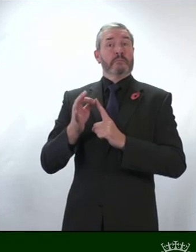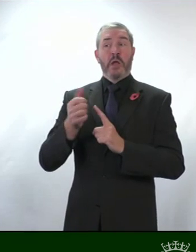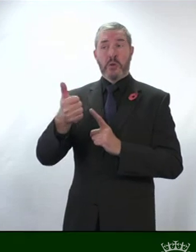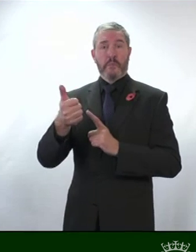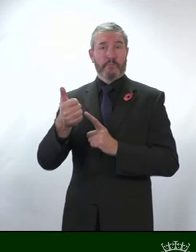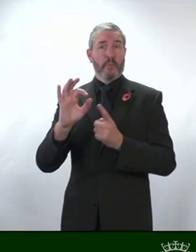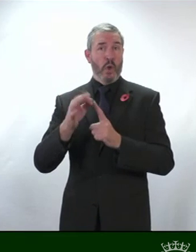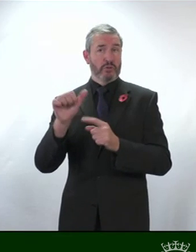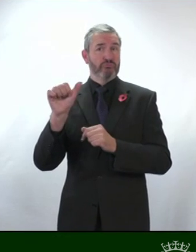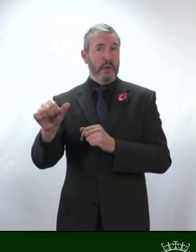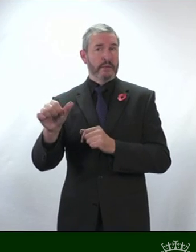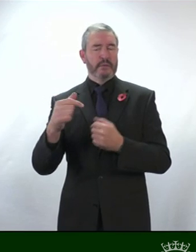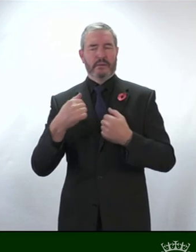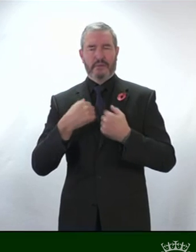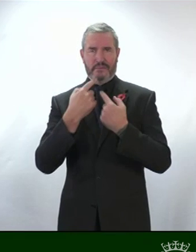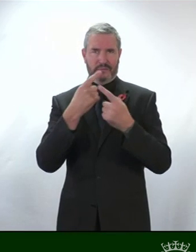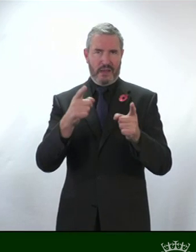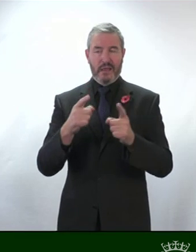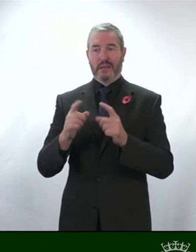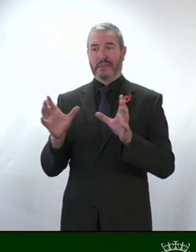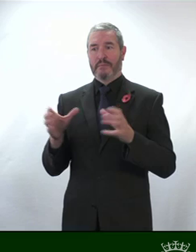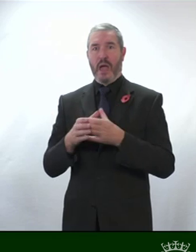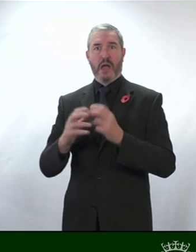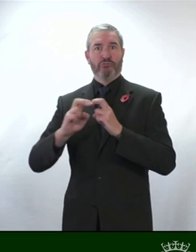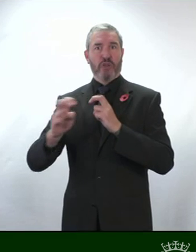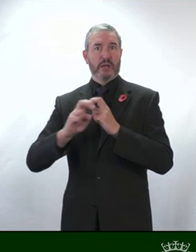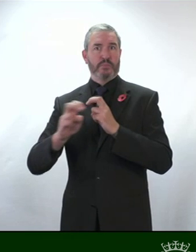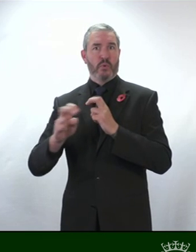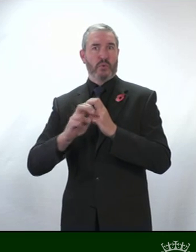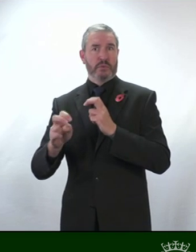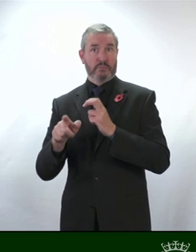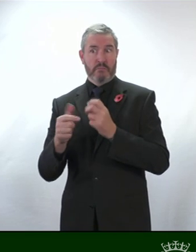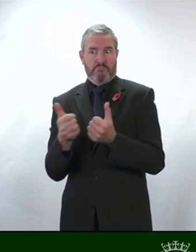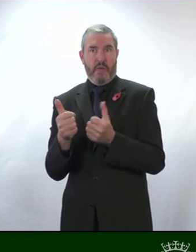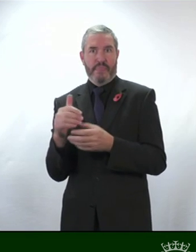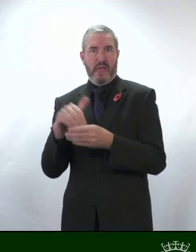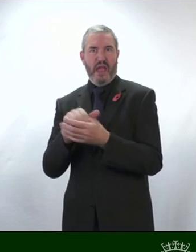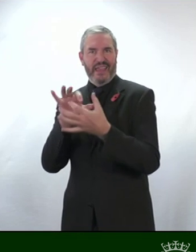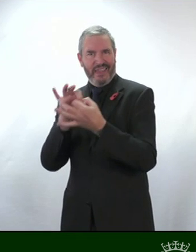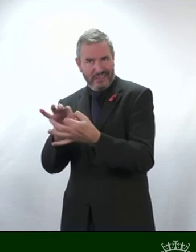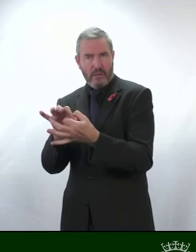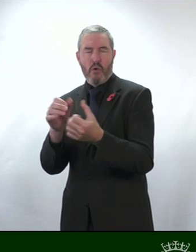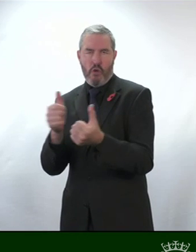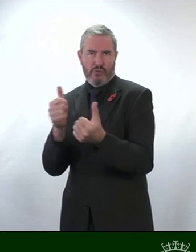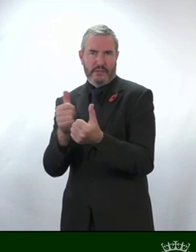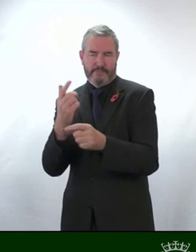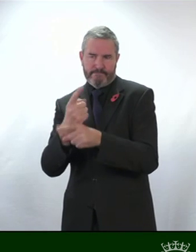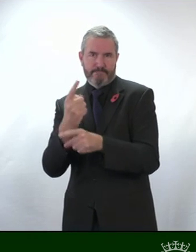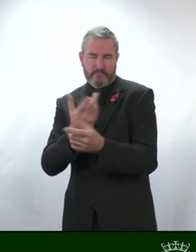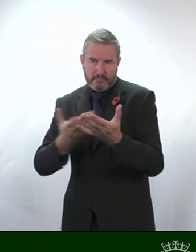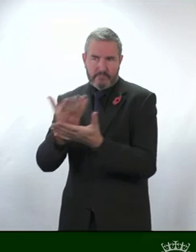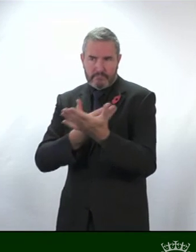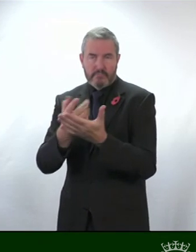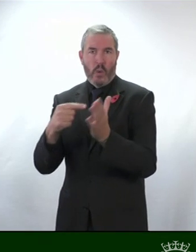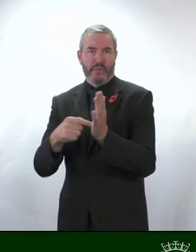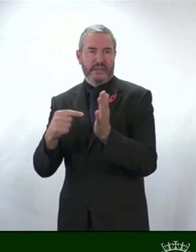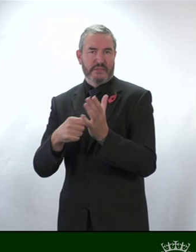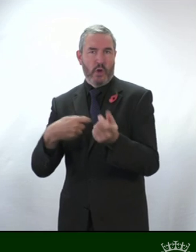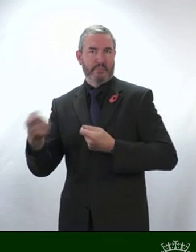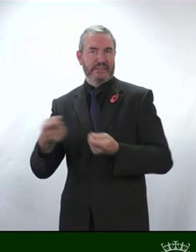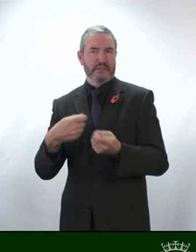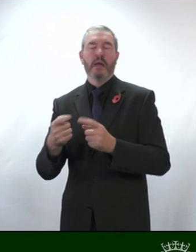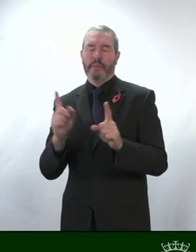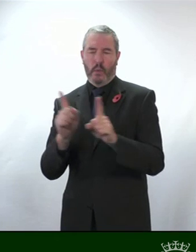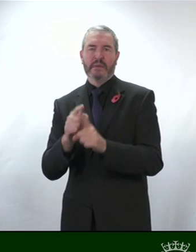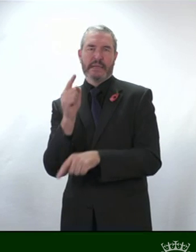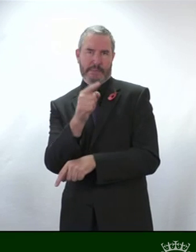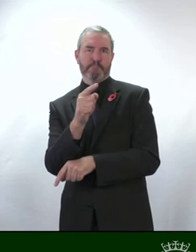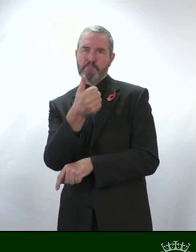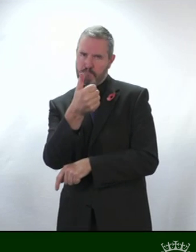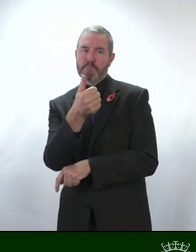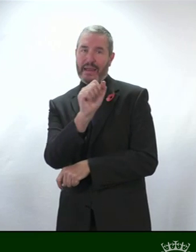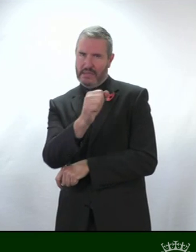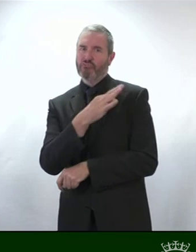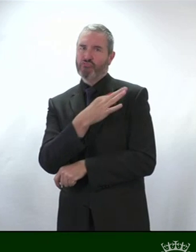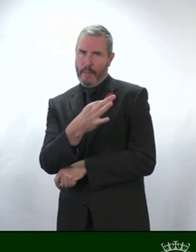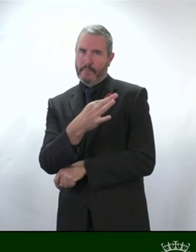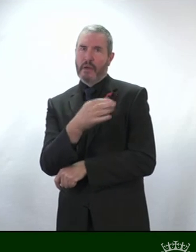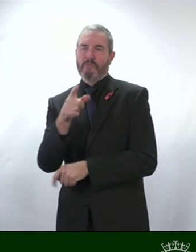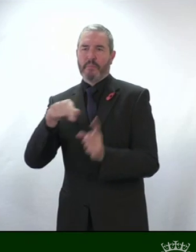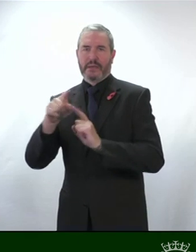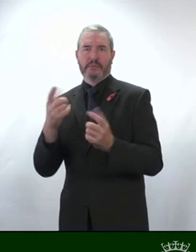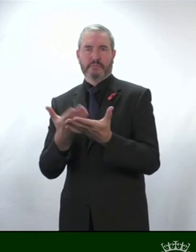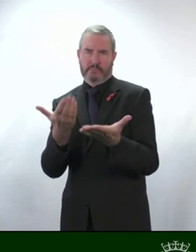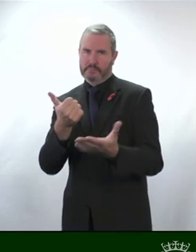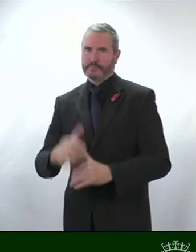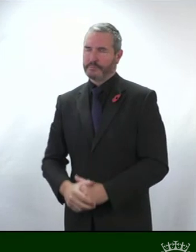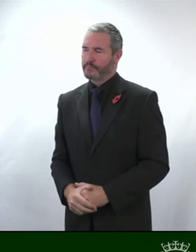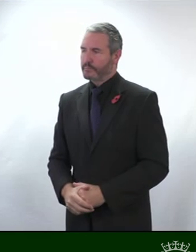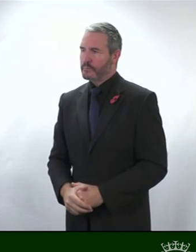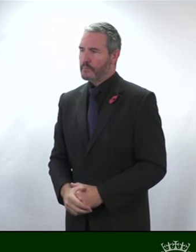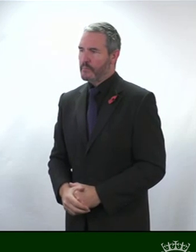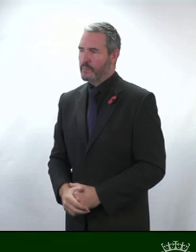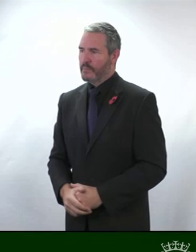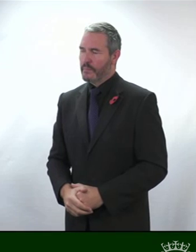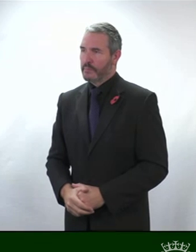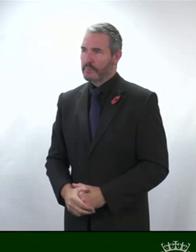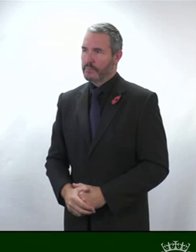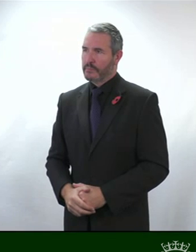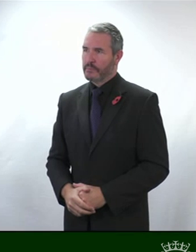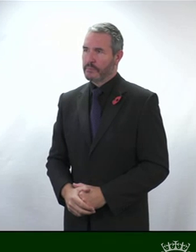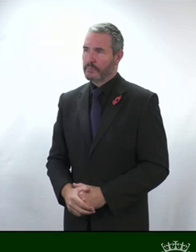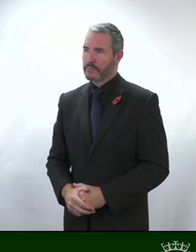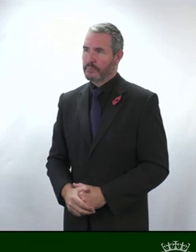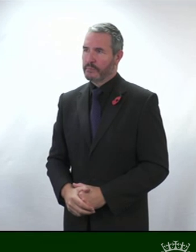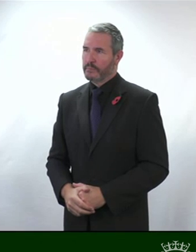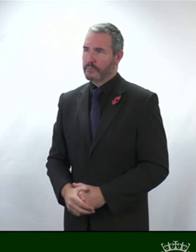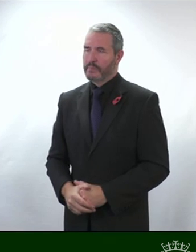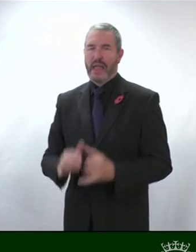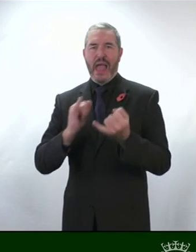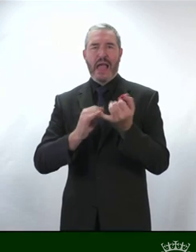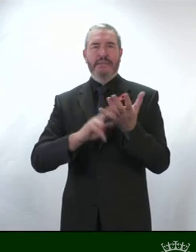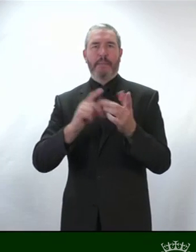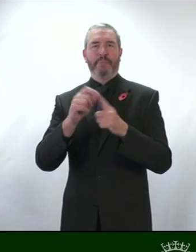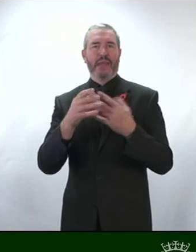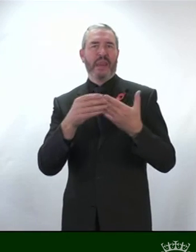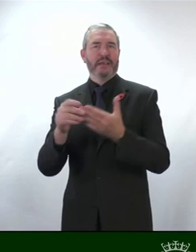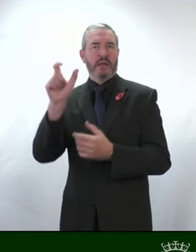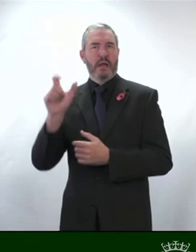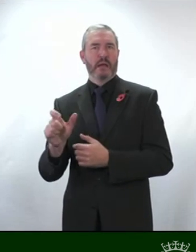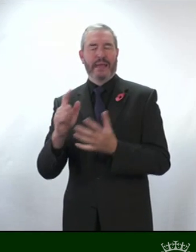The Department for Transport is already engaged on that matter, and I am sure it would be happy to meet him and representatives from the iPort that he describes.